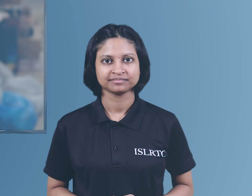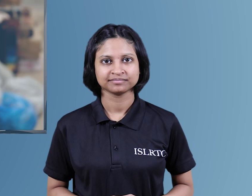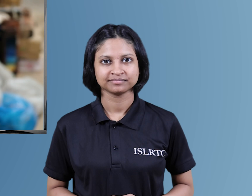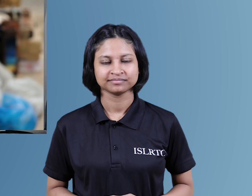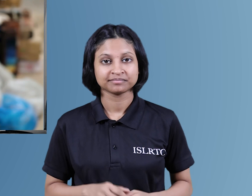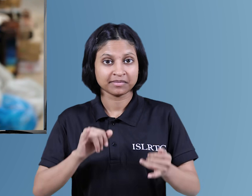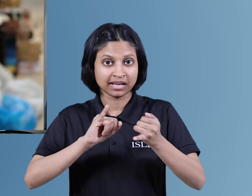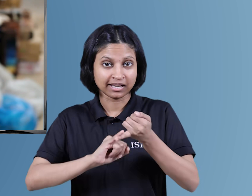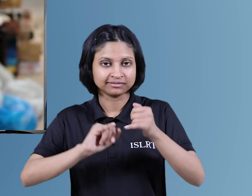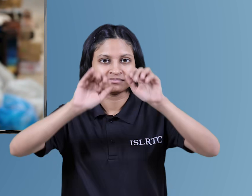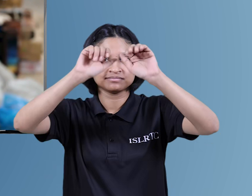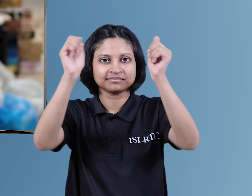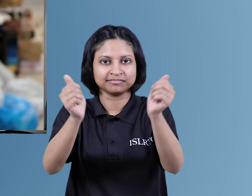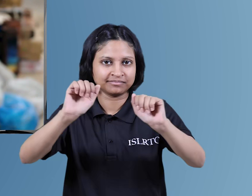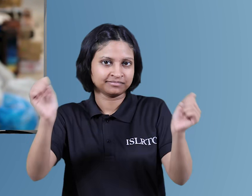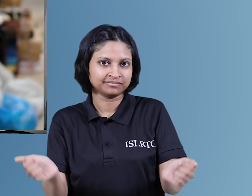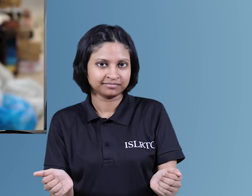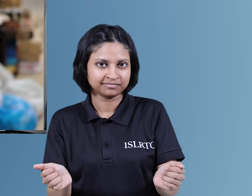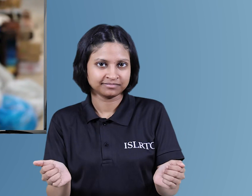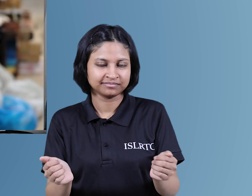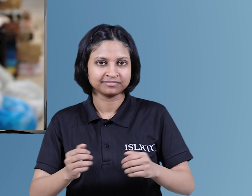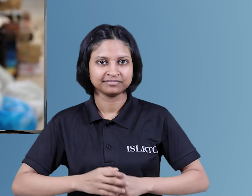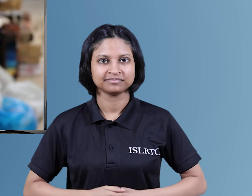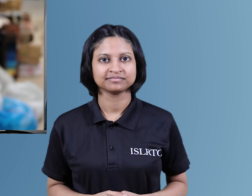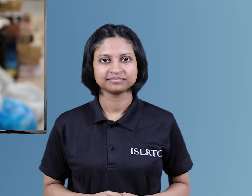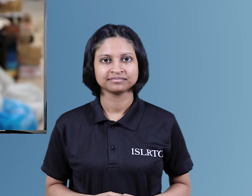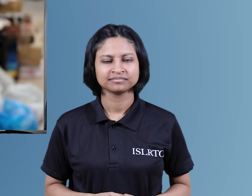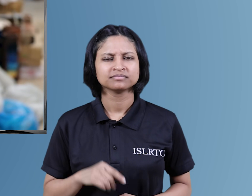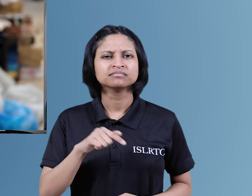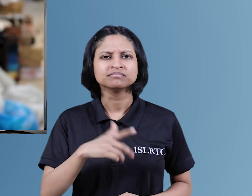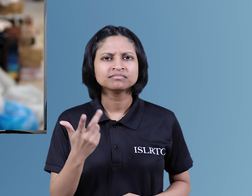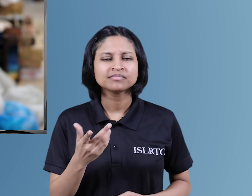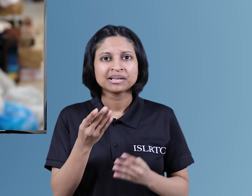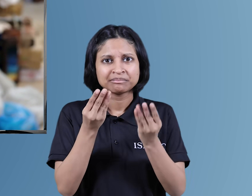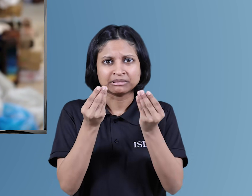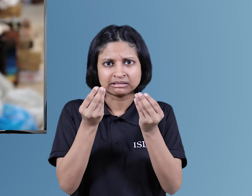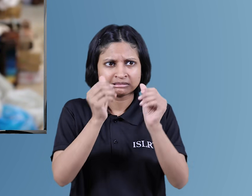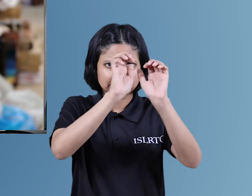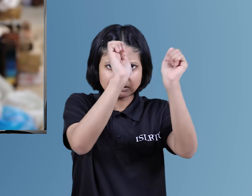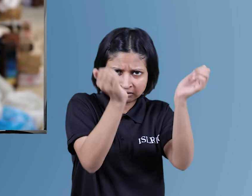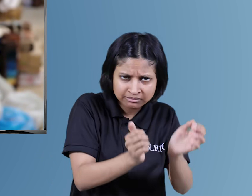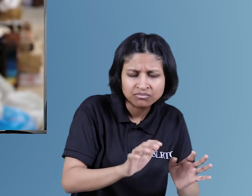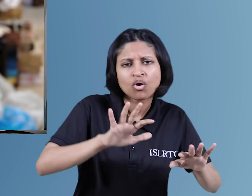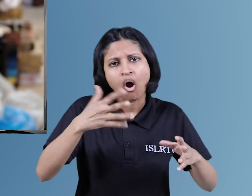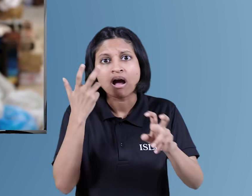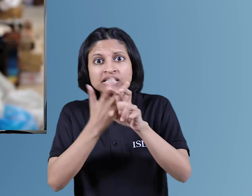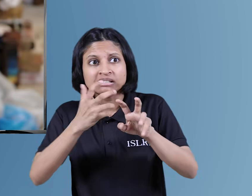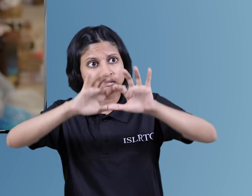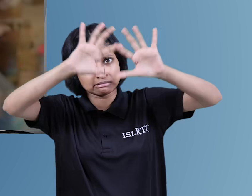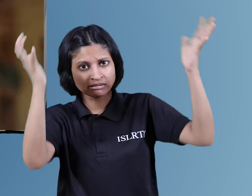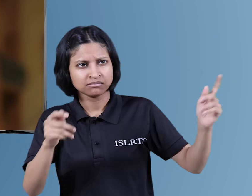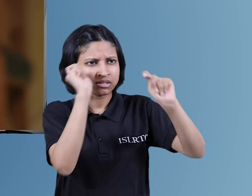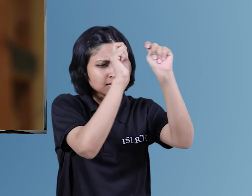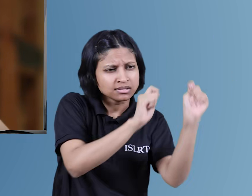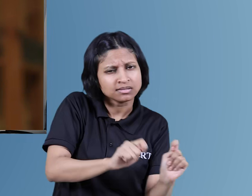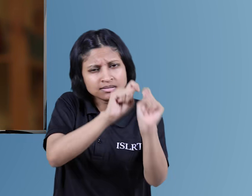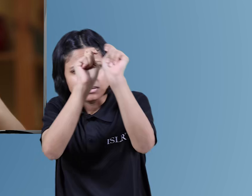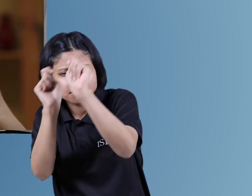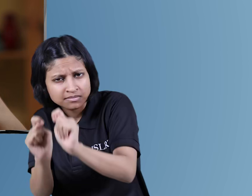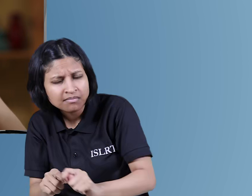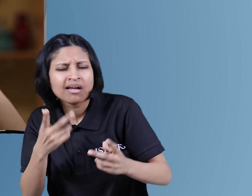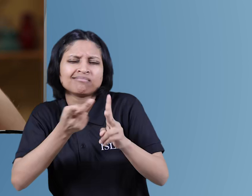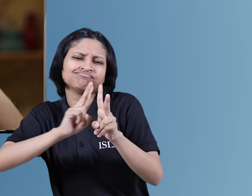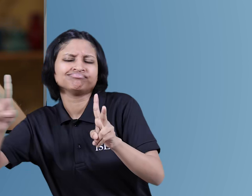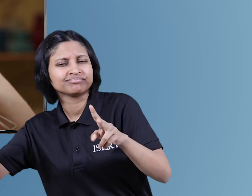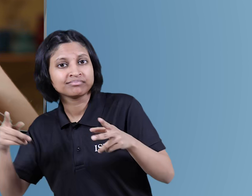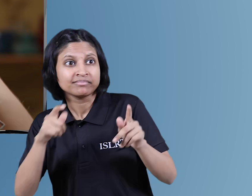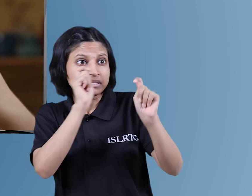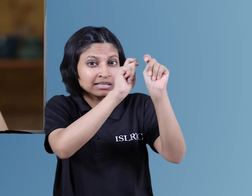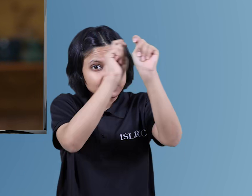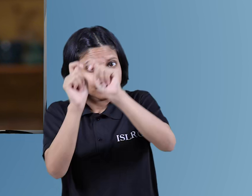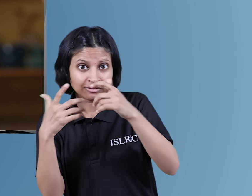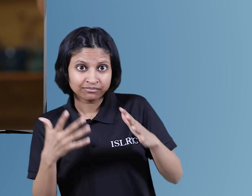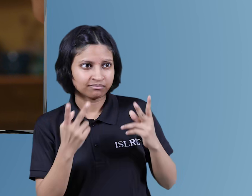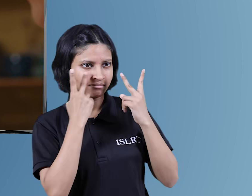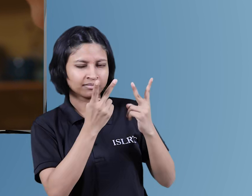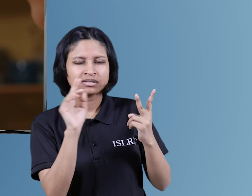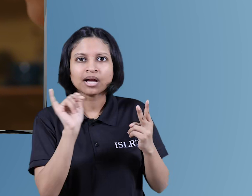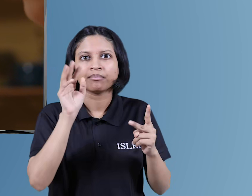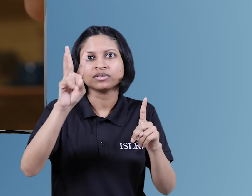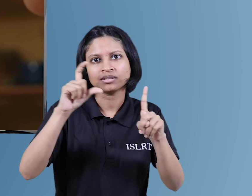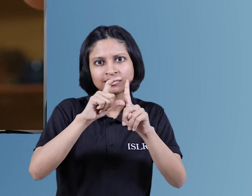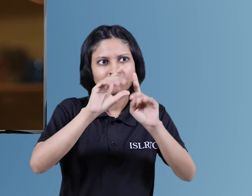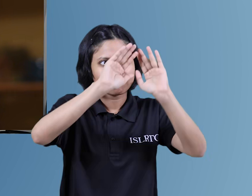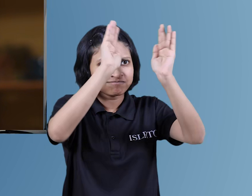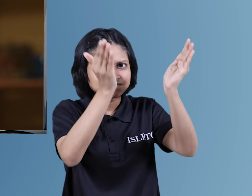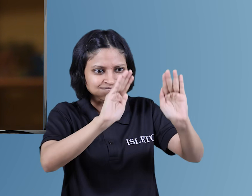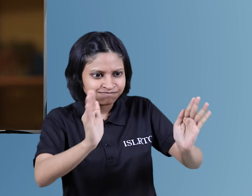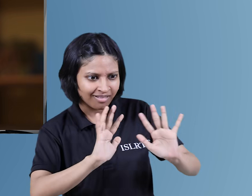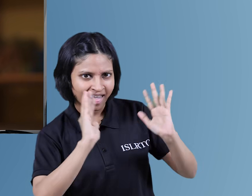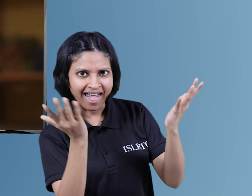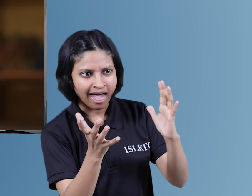Sculpture a work of art created by shaping materials clay, rock, etc. in three dimensions.